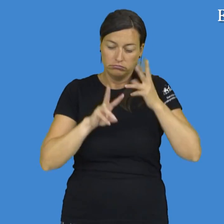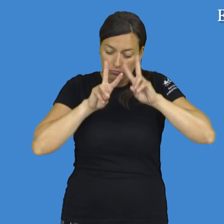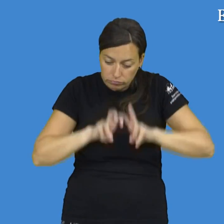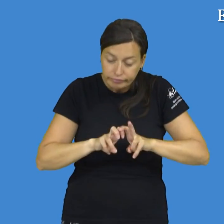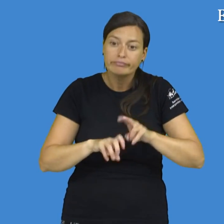revisar